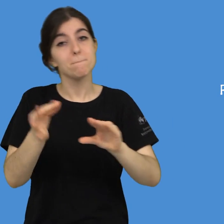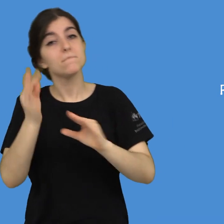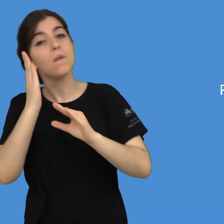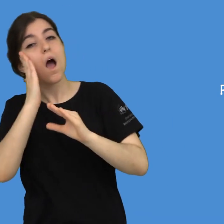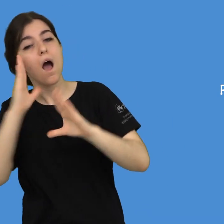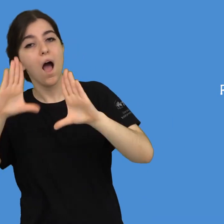dormir